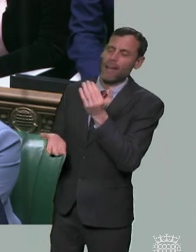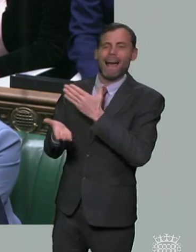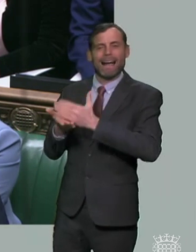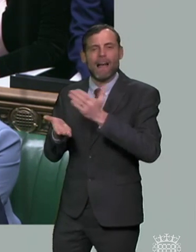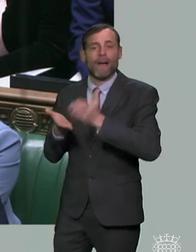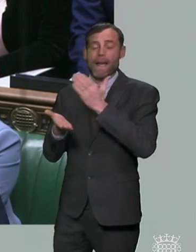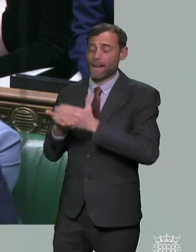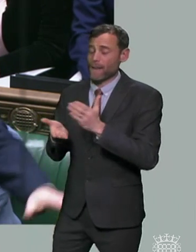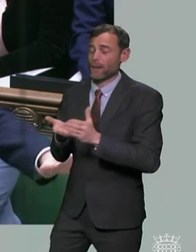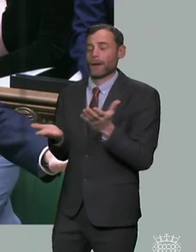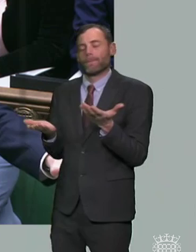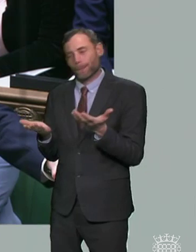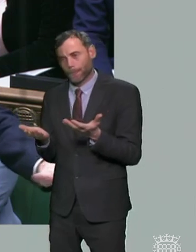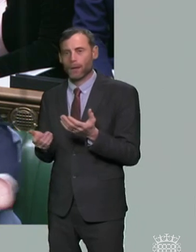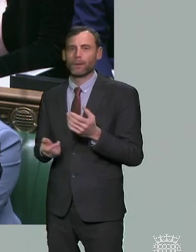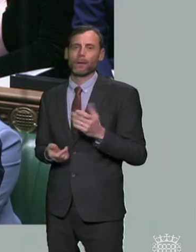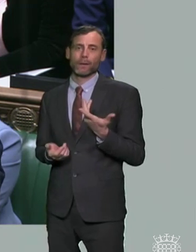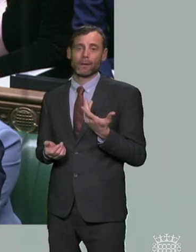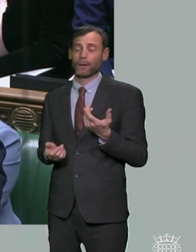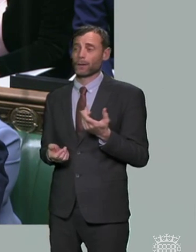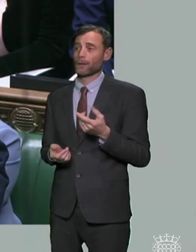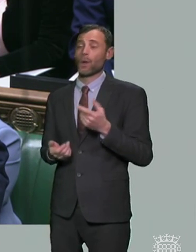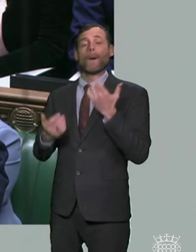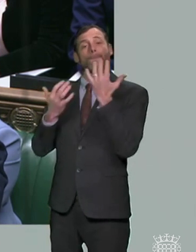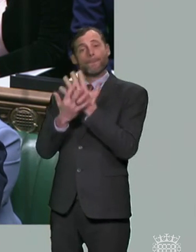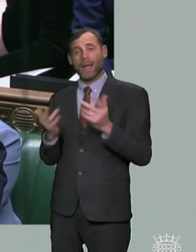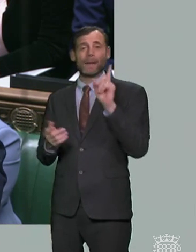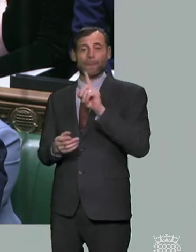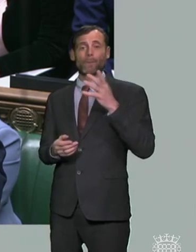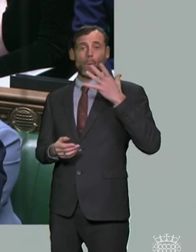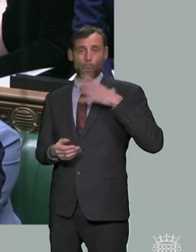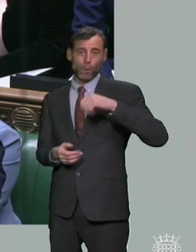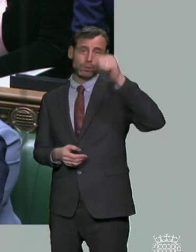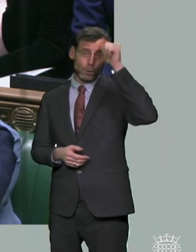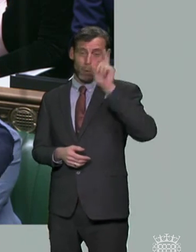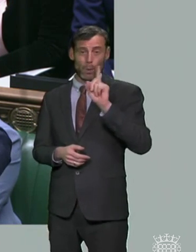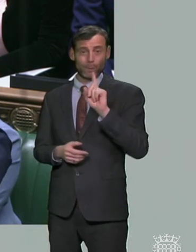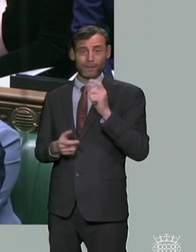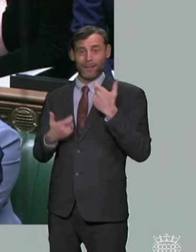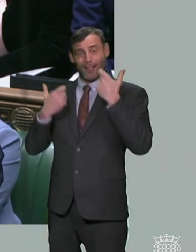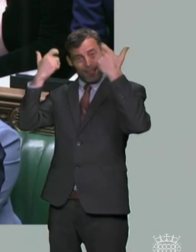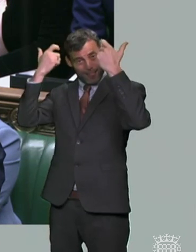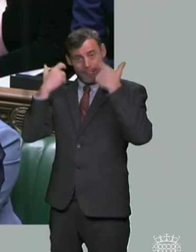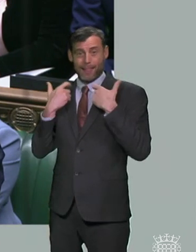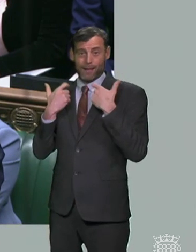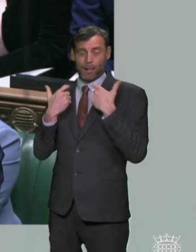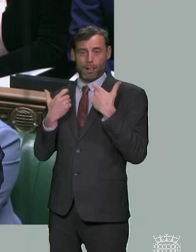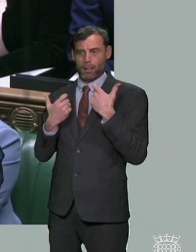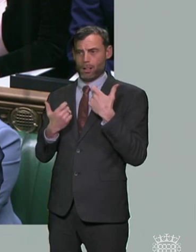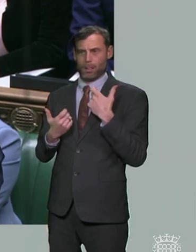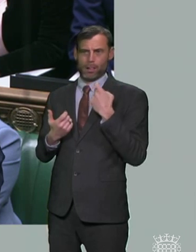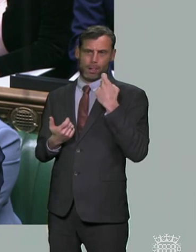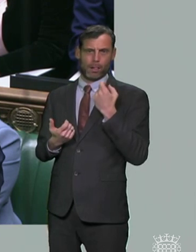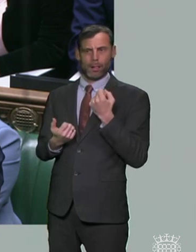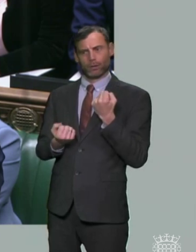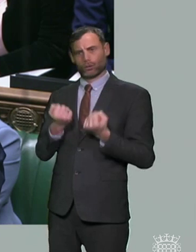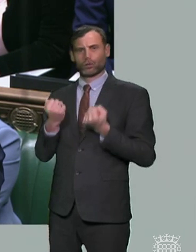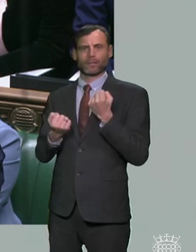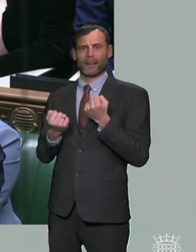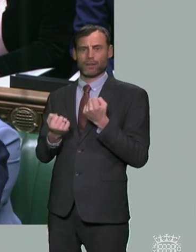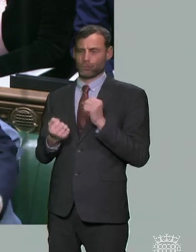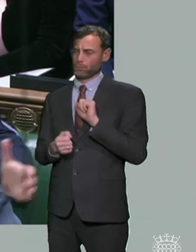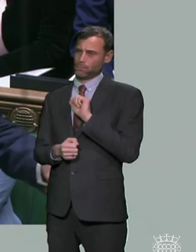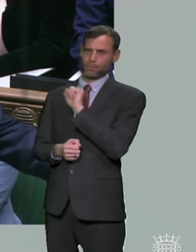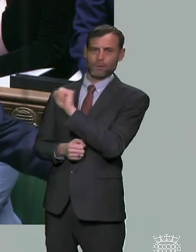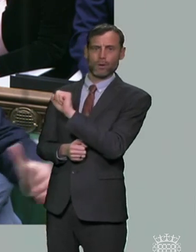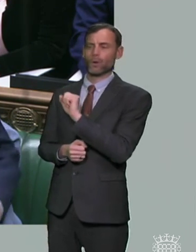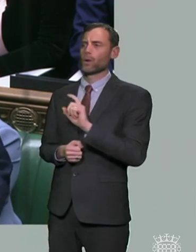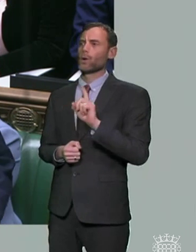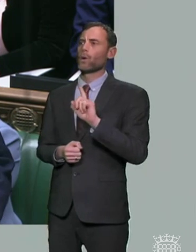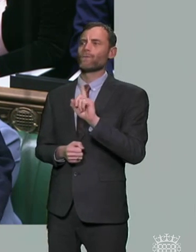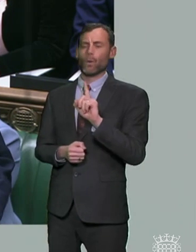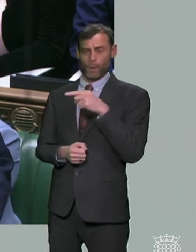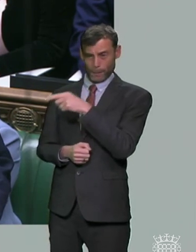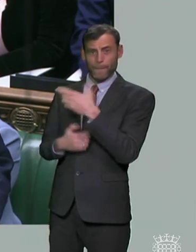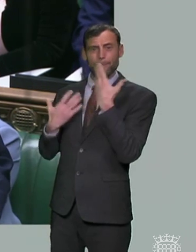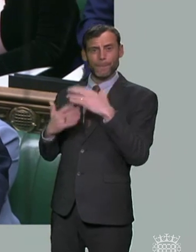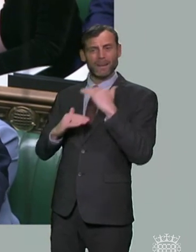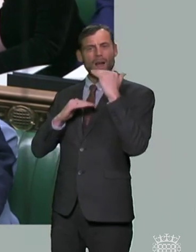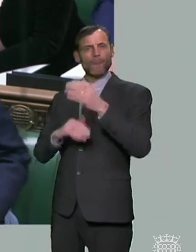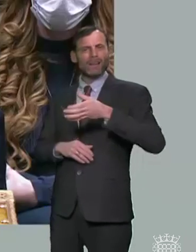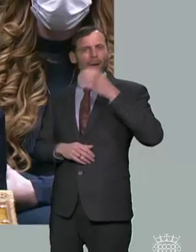I think lots of people are interested—I say this entirely in passing—in the exact legal justification from m’learned Leader of the Opposition for the picture of him drinking a bottle of beer.